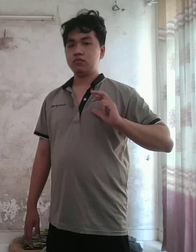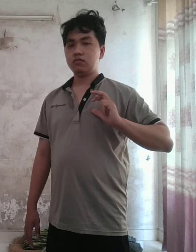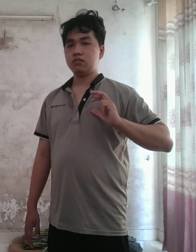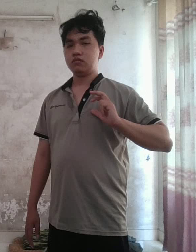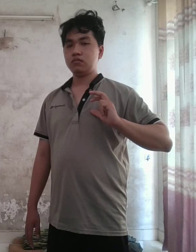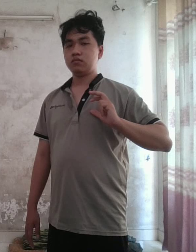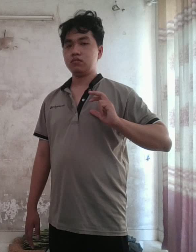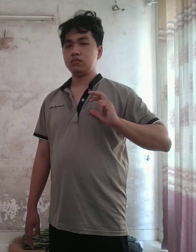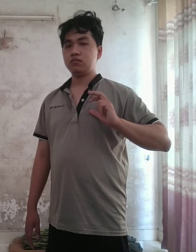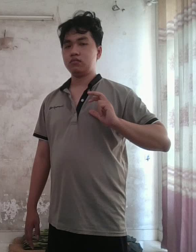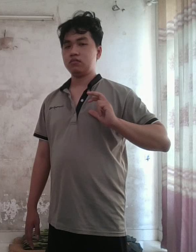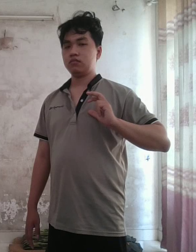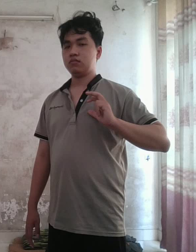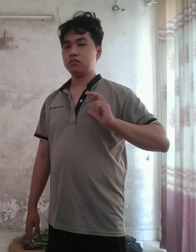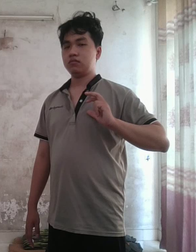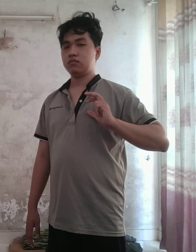giau co